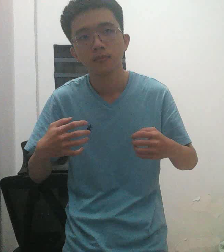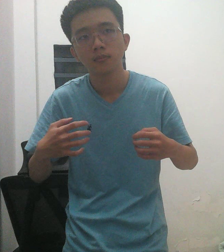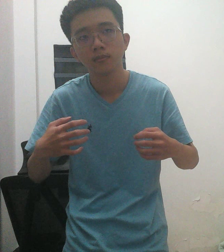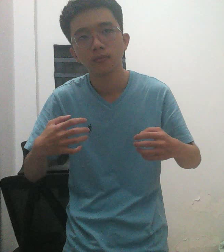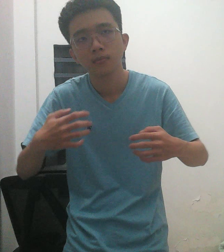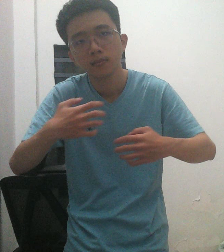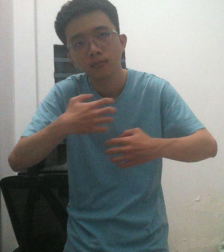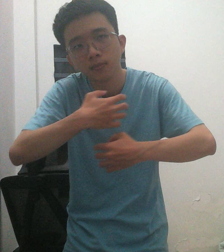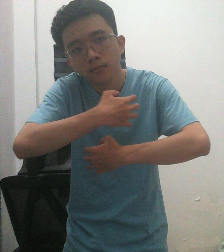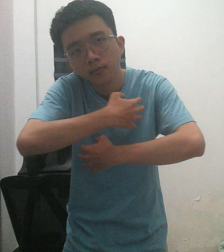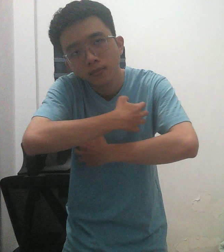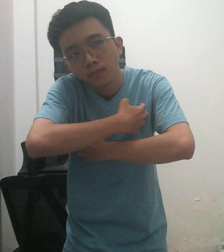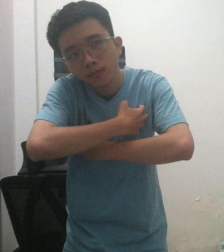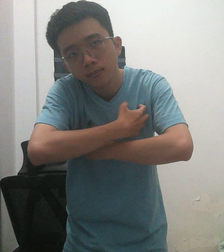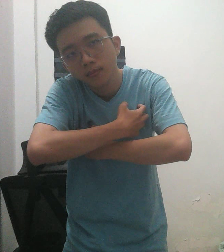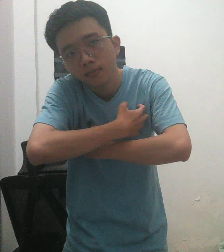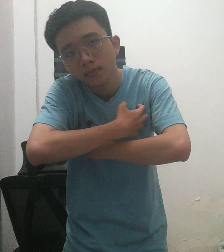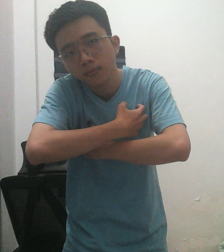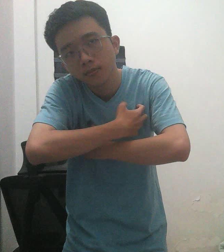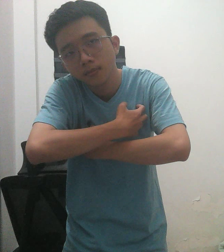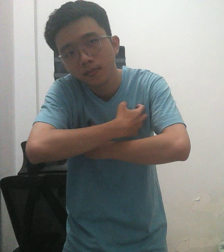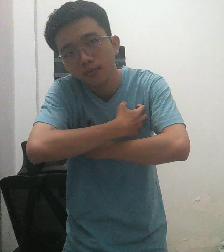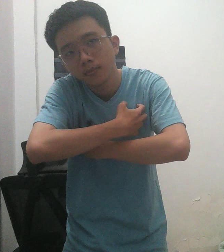om